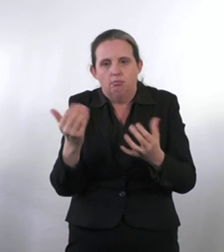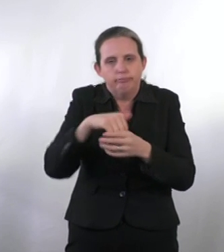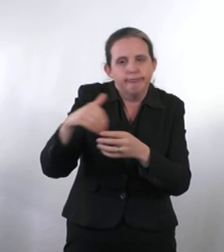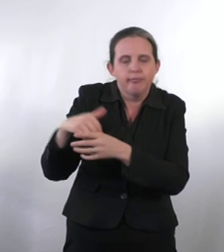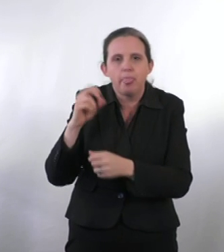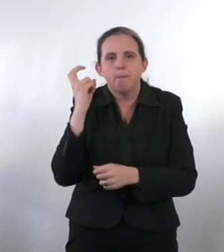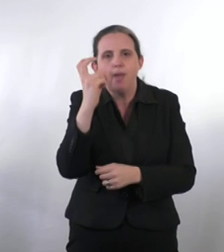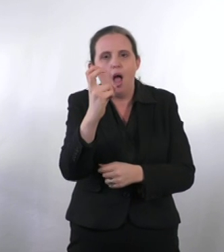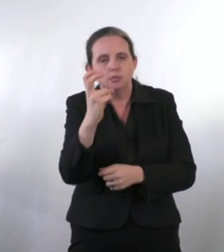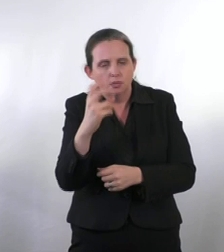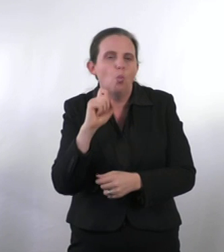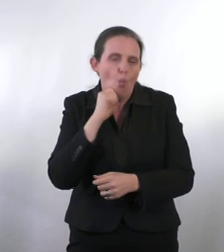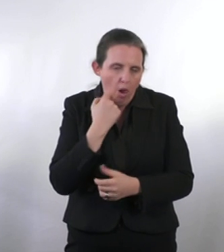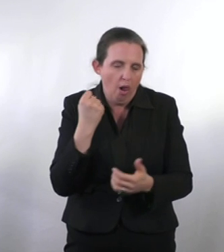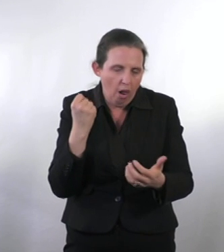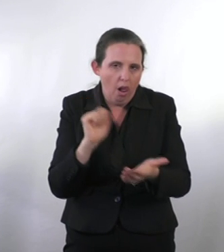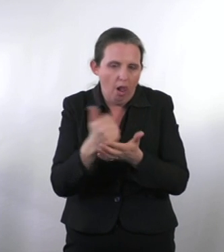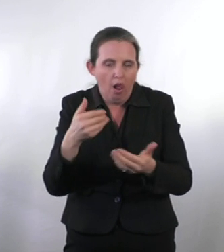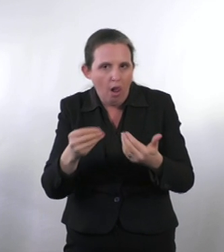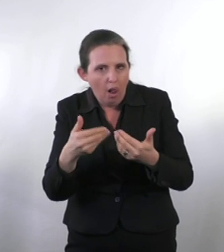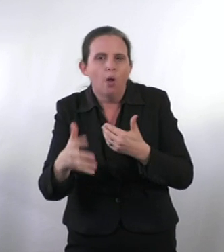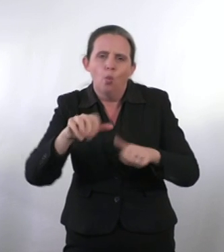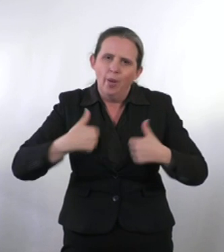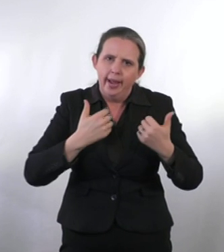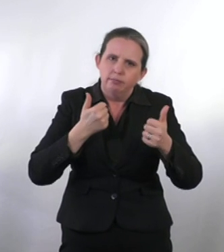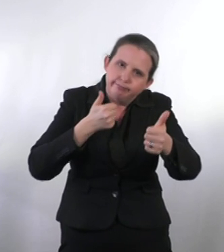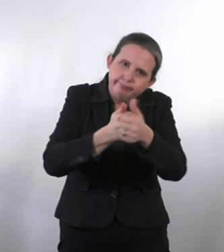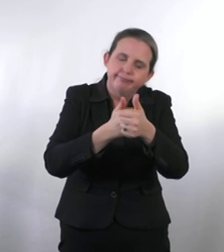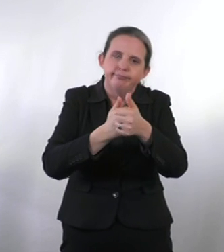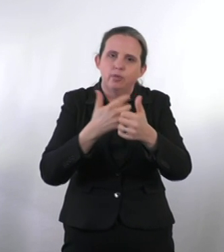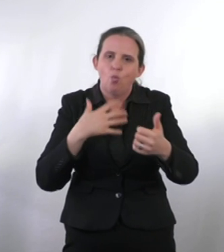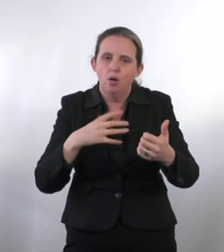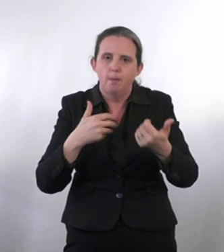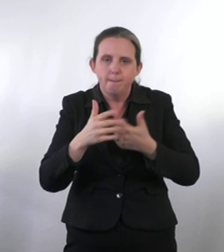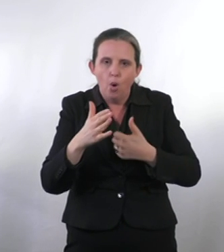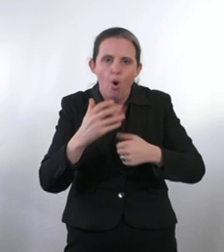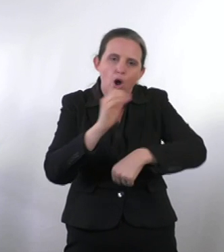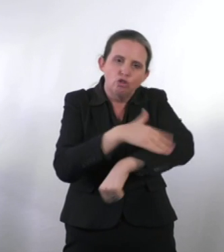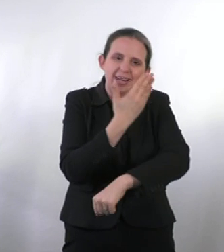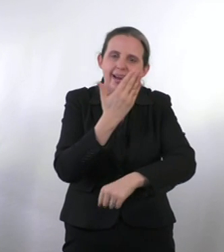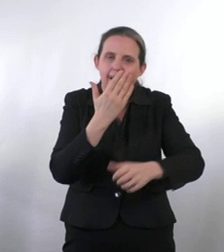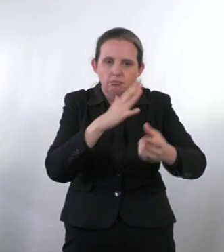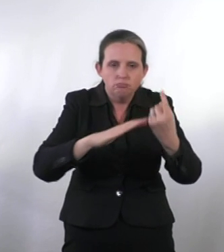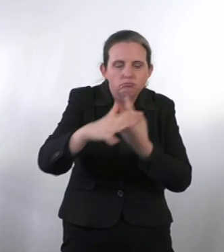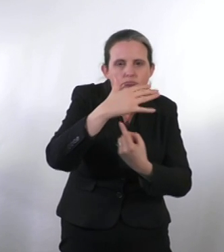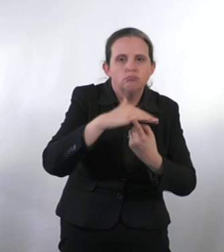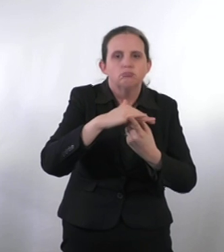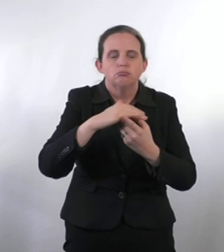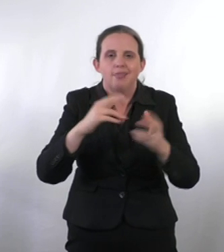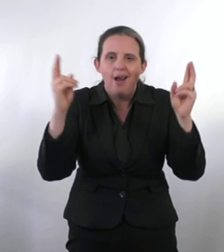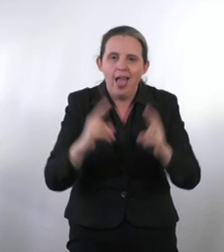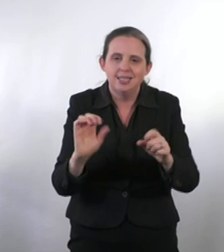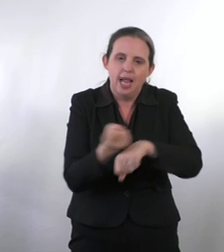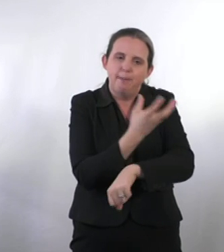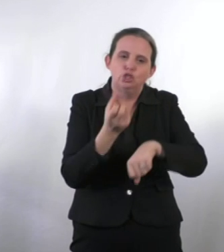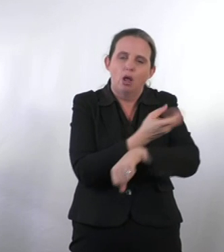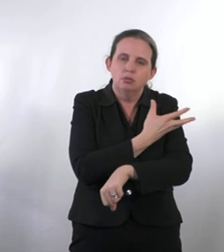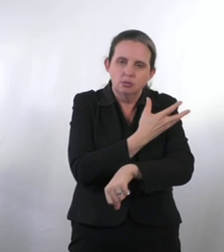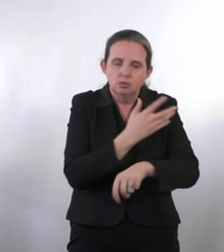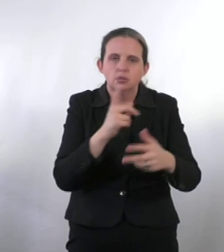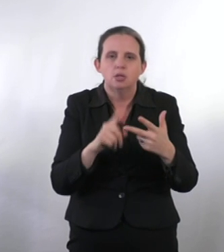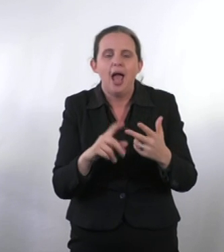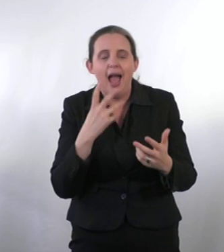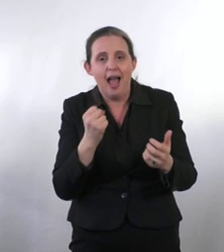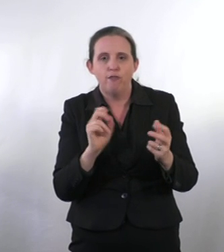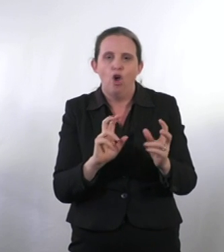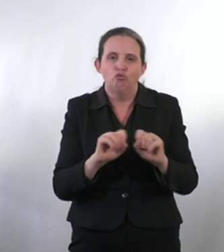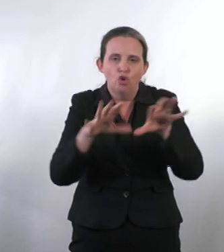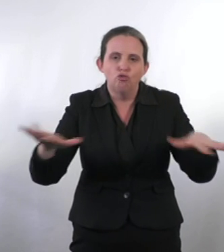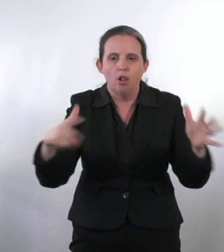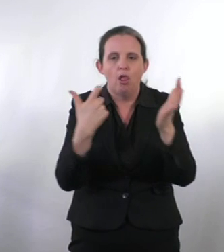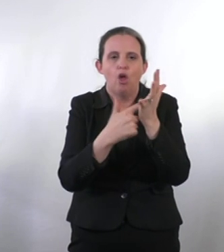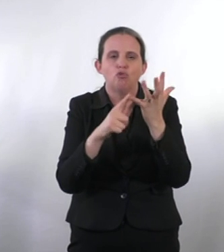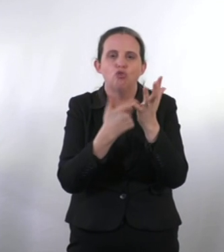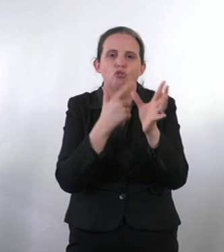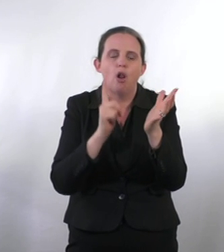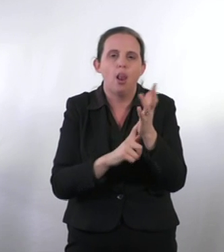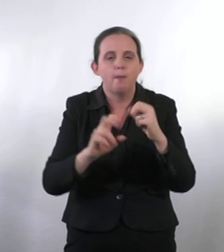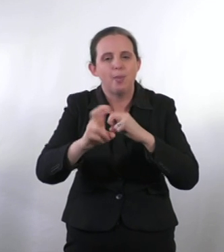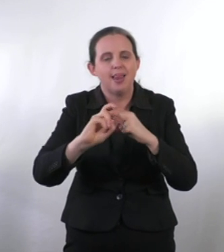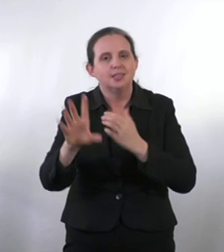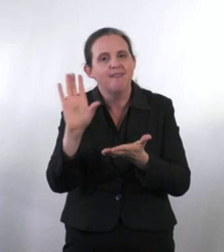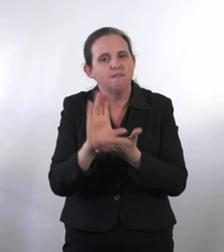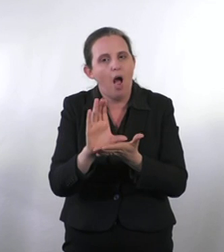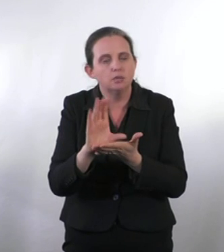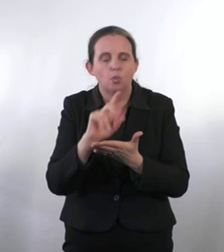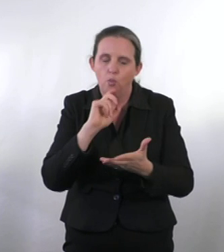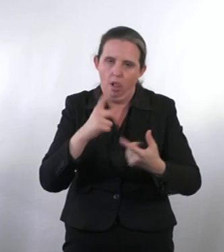In addition to championing green zero-carbon or low-carbon buses, we are providing £20 million for a rural mobility fund to support demand in rural areas.